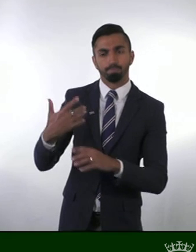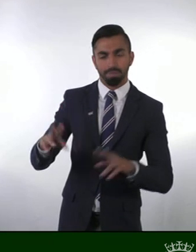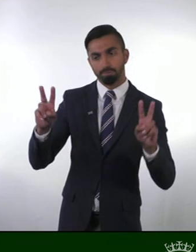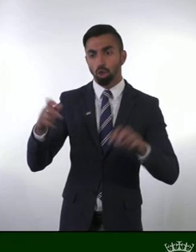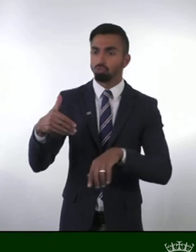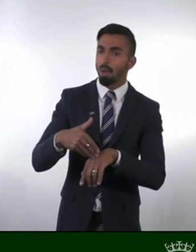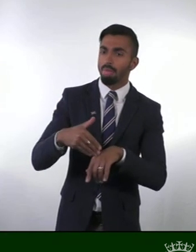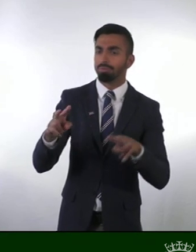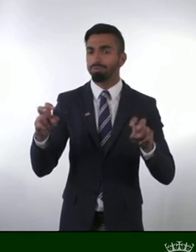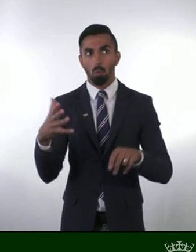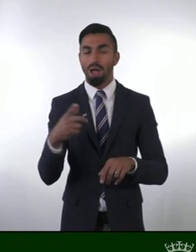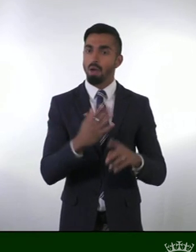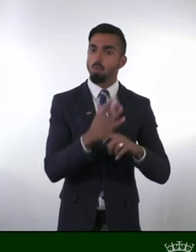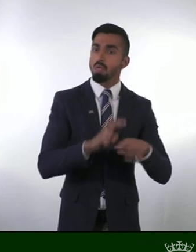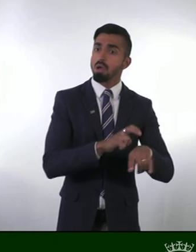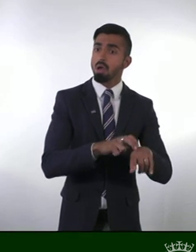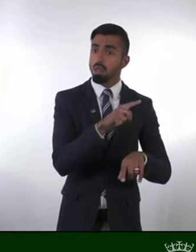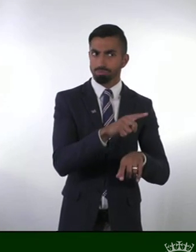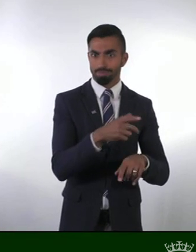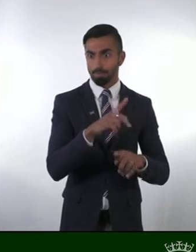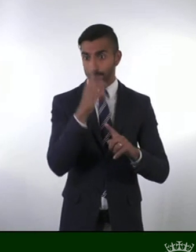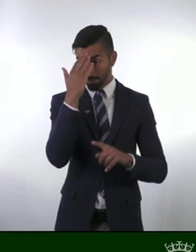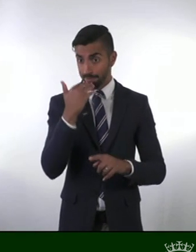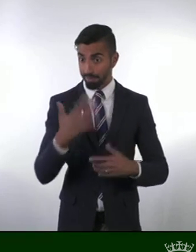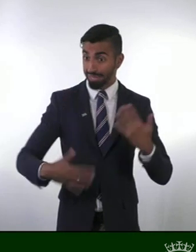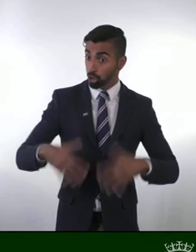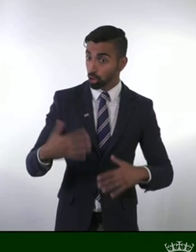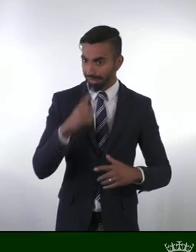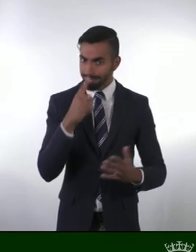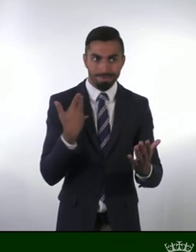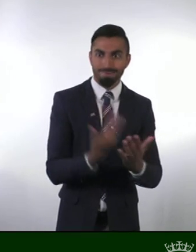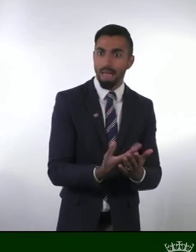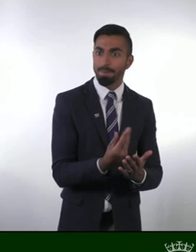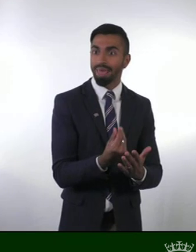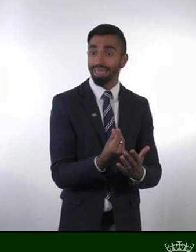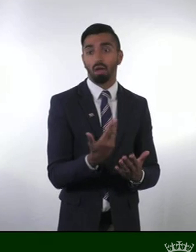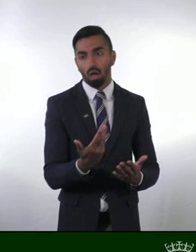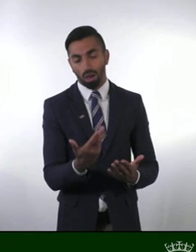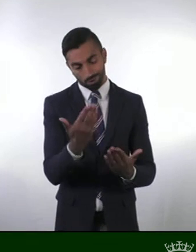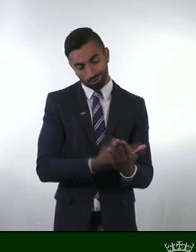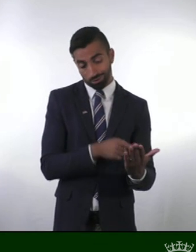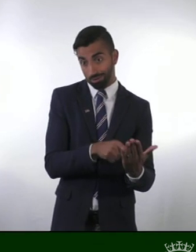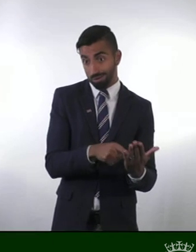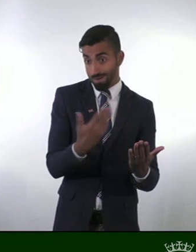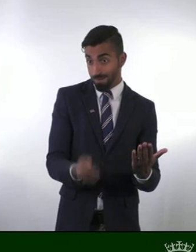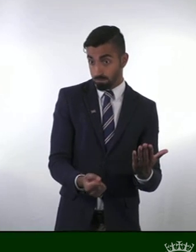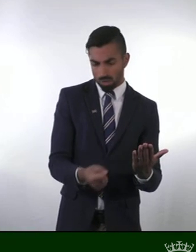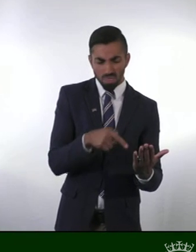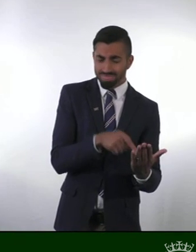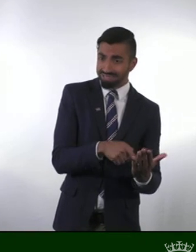The Prime Minister will also know that this House passed legislation that excludes those injured by their own hand.